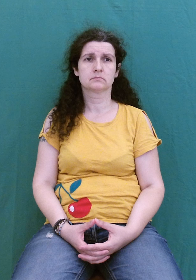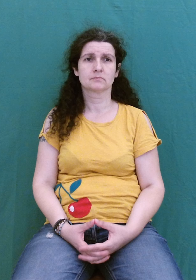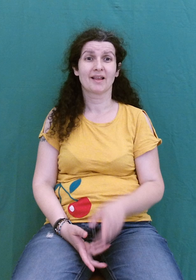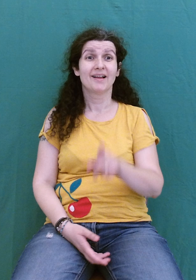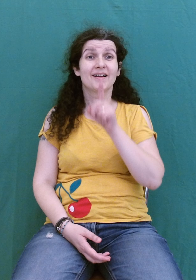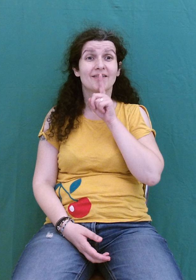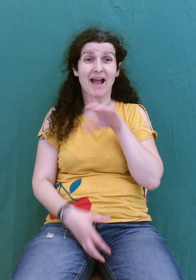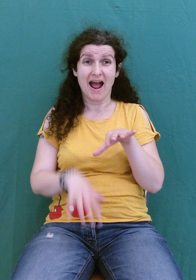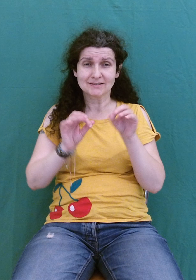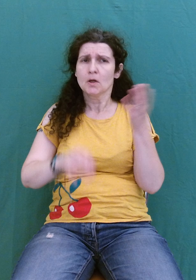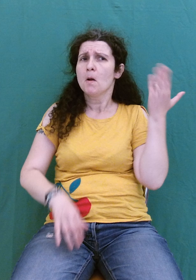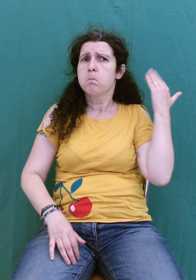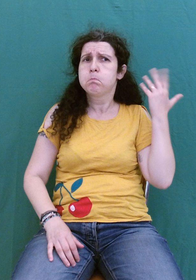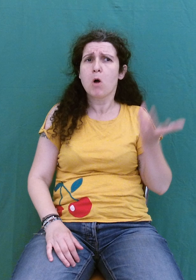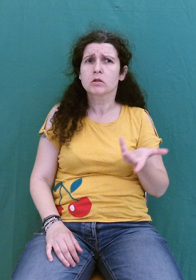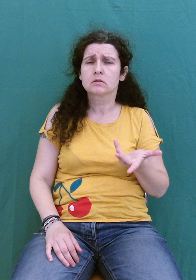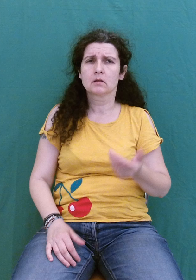ΙΔΙΟ ΑΡΧΙΖΩ ΠΑΡΕΛΘΟΝ ΠΟΤΕ?